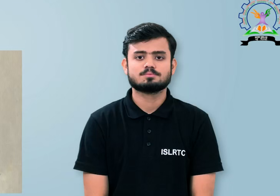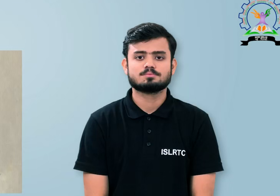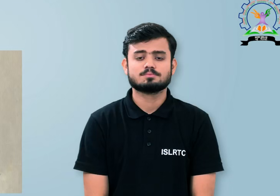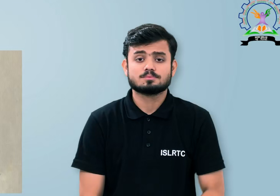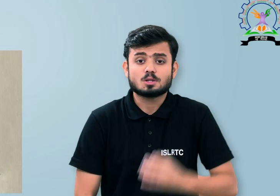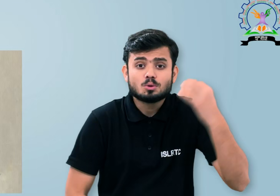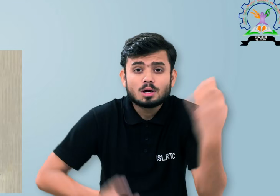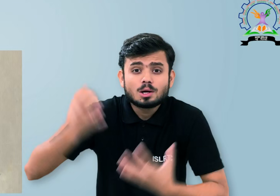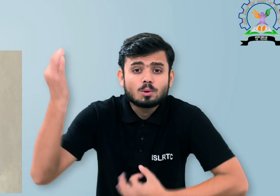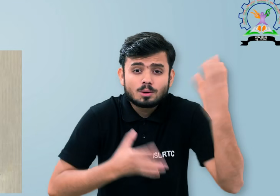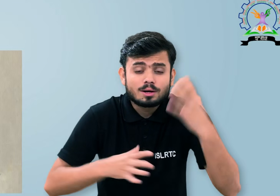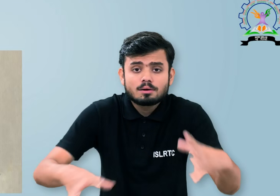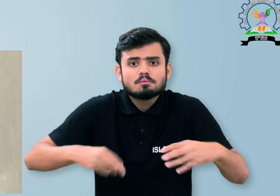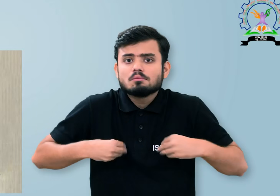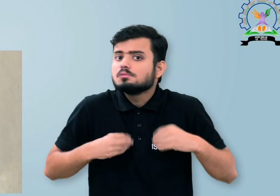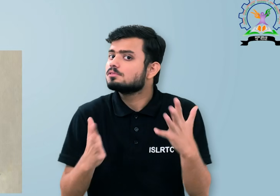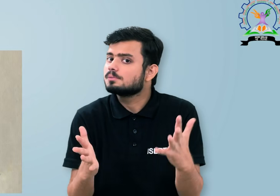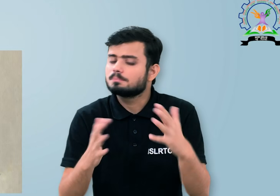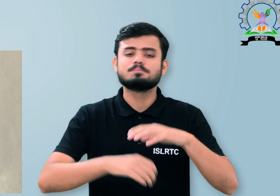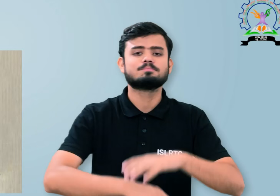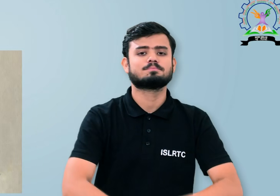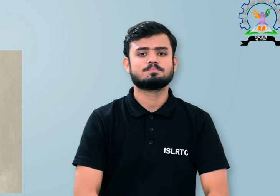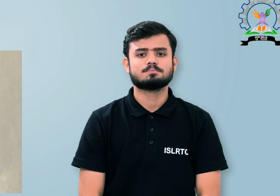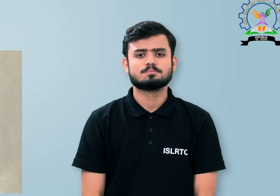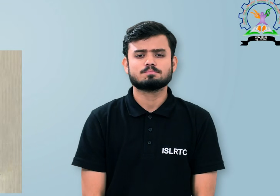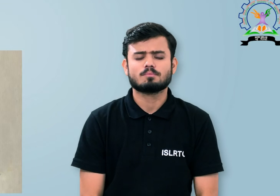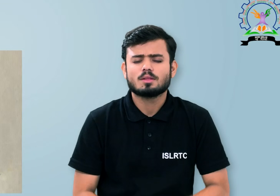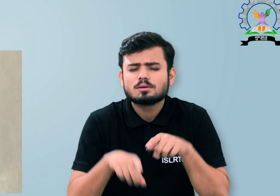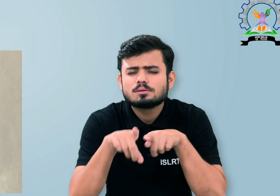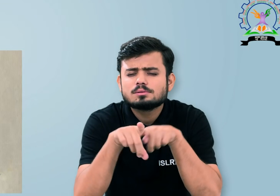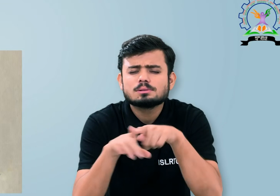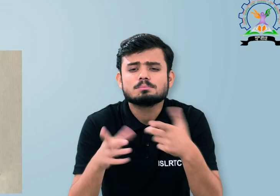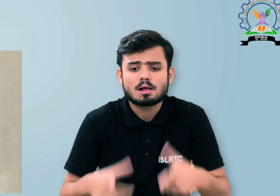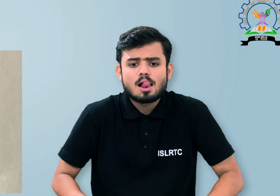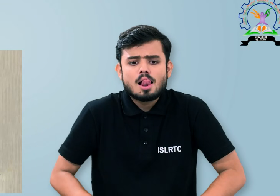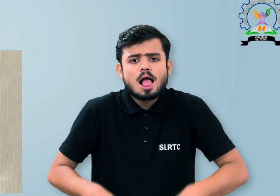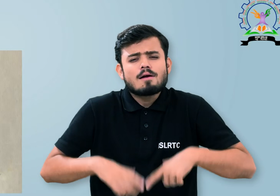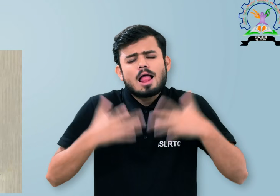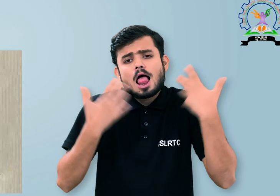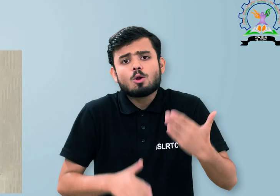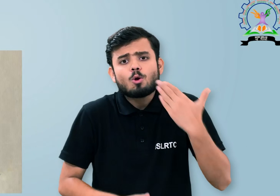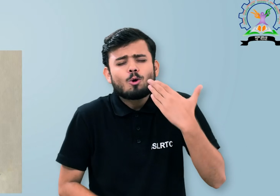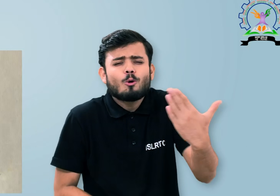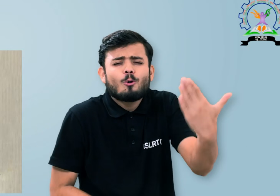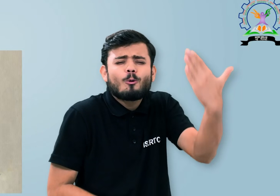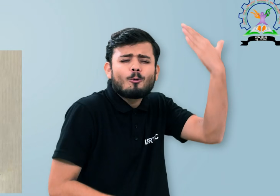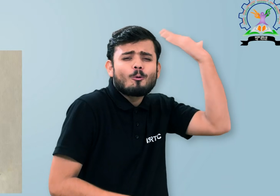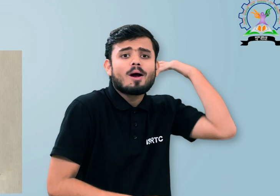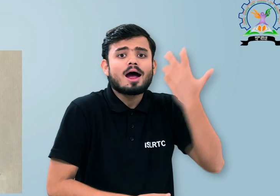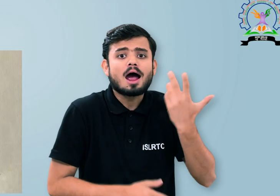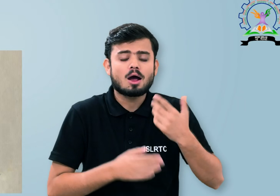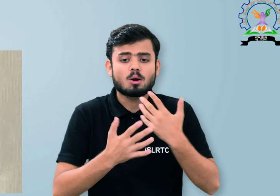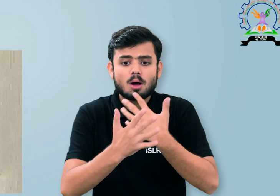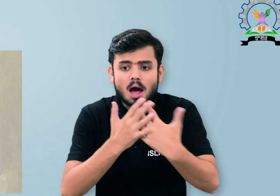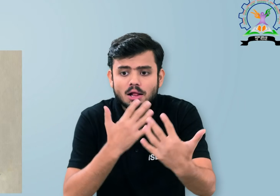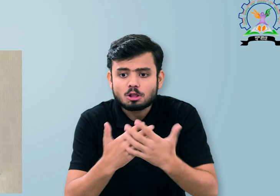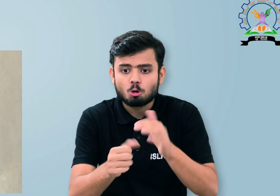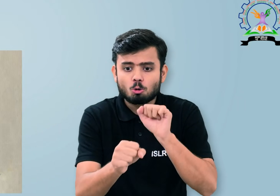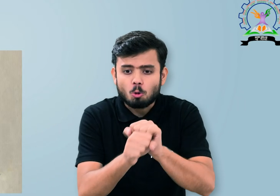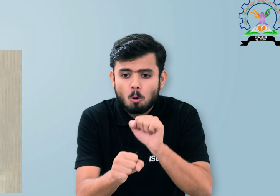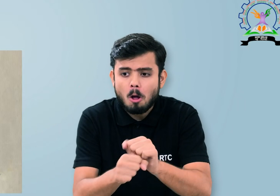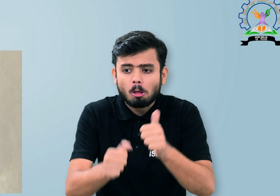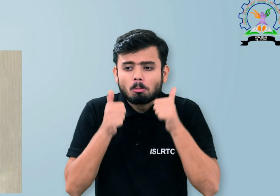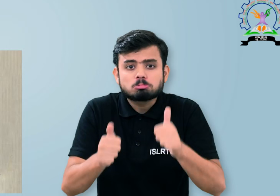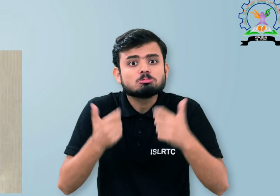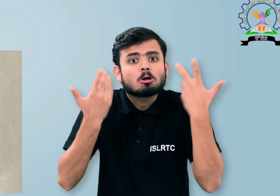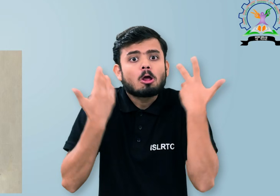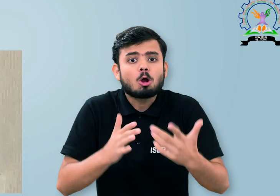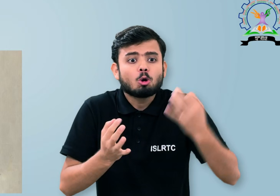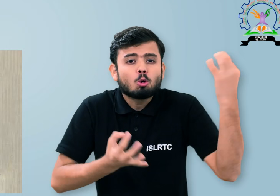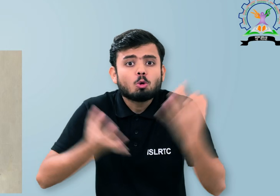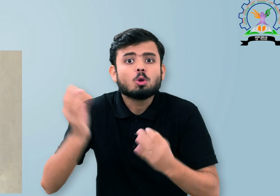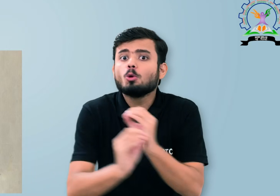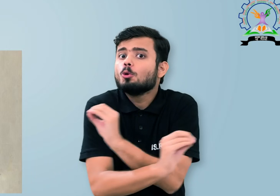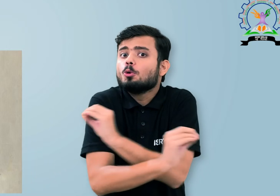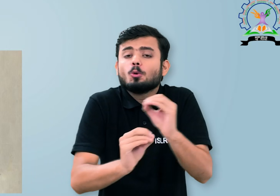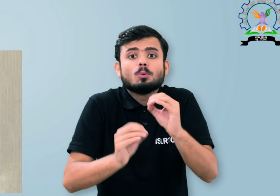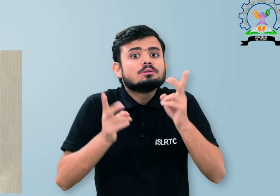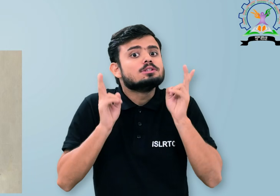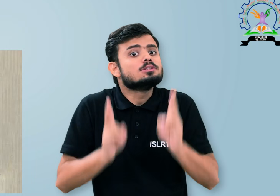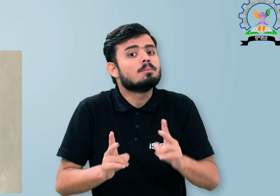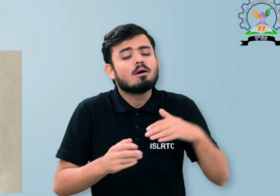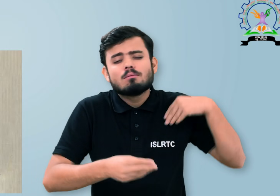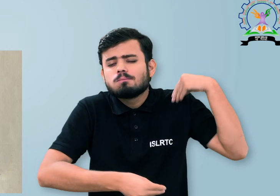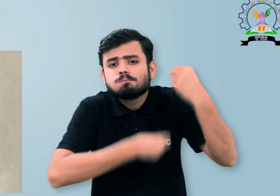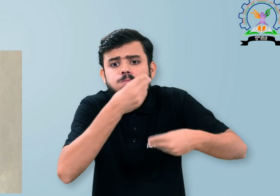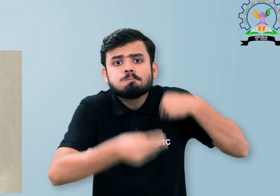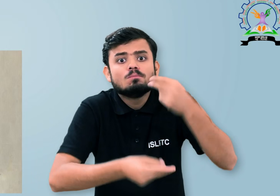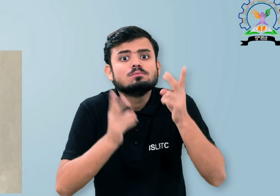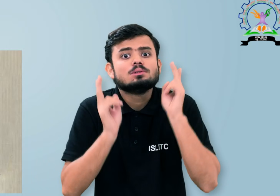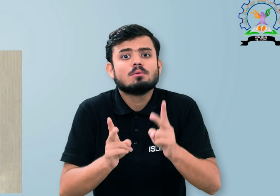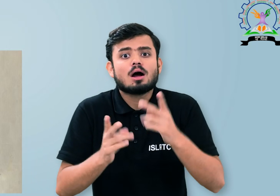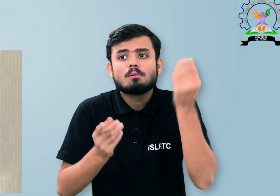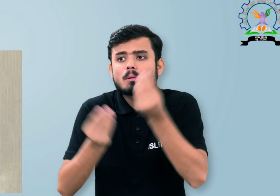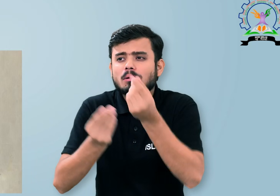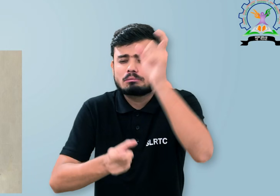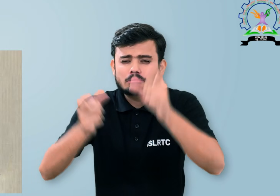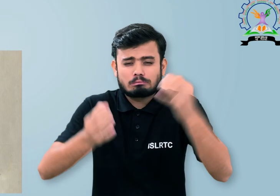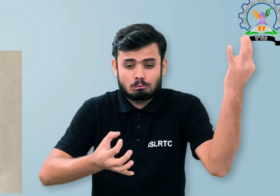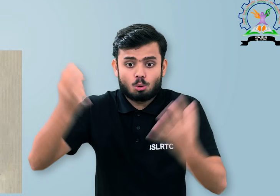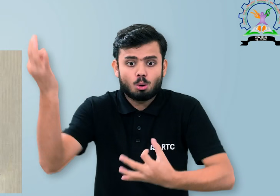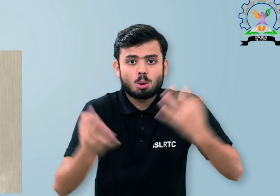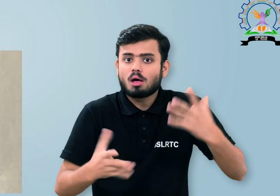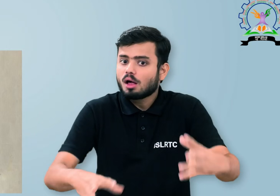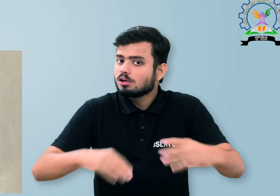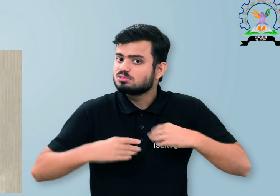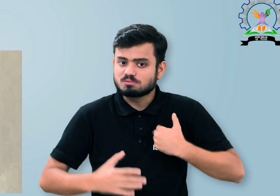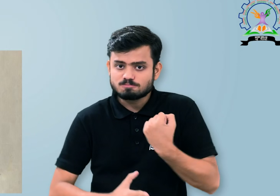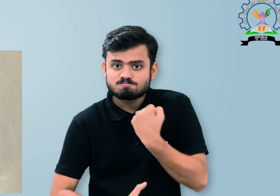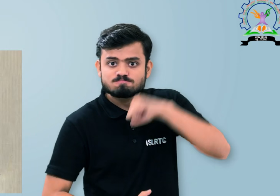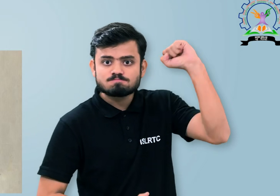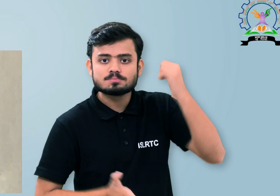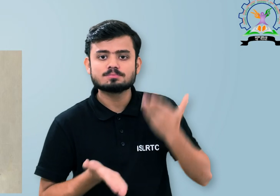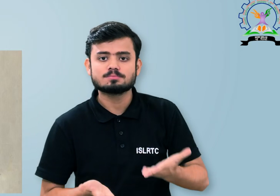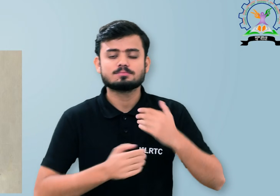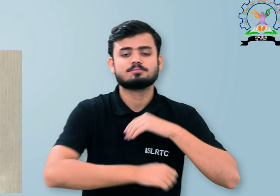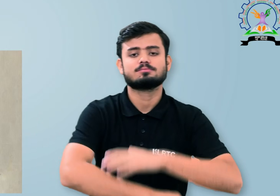Conservatism the quality of not usually liking or trusting change, especially sudden change.